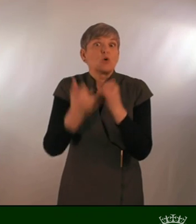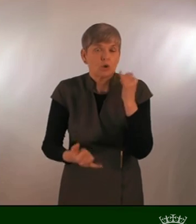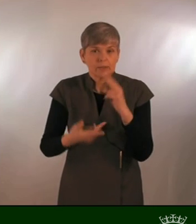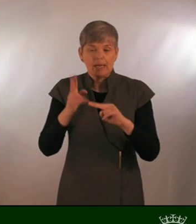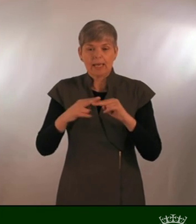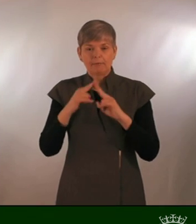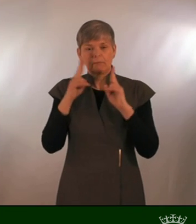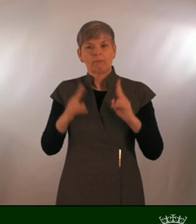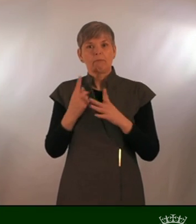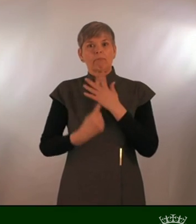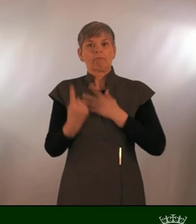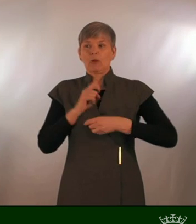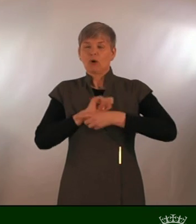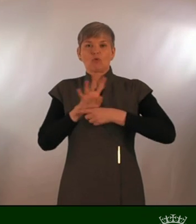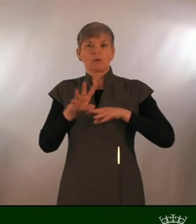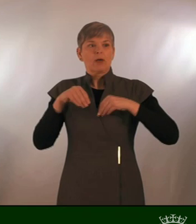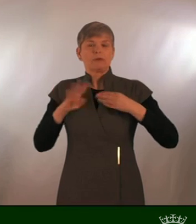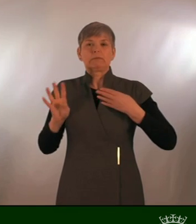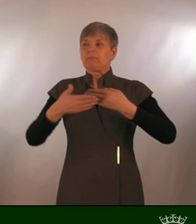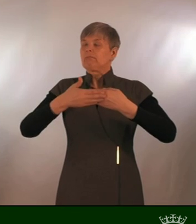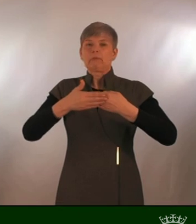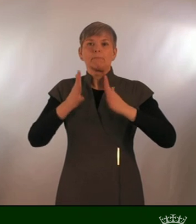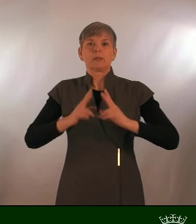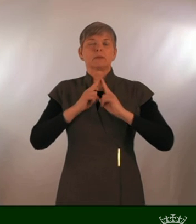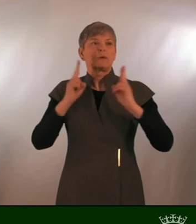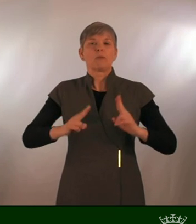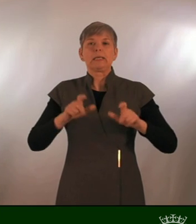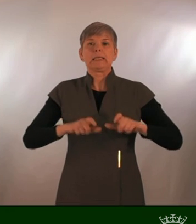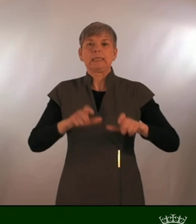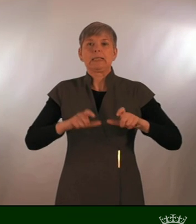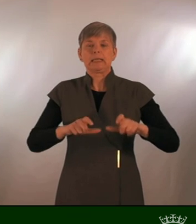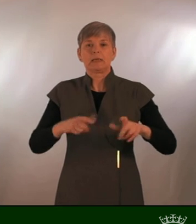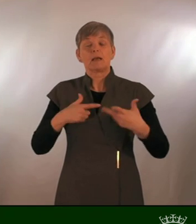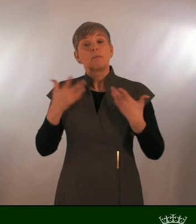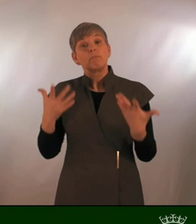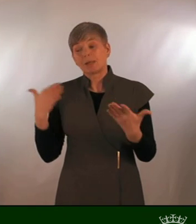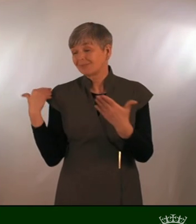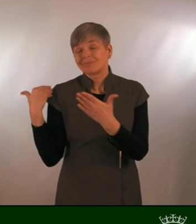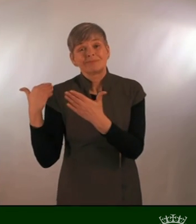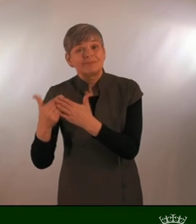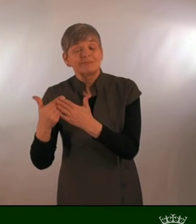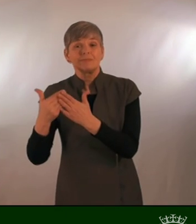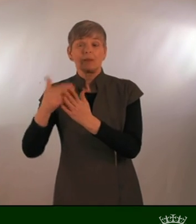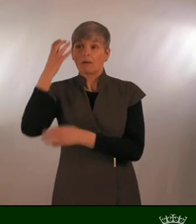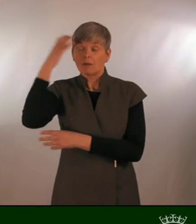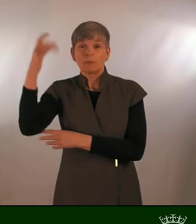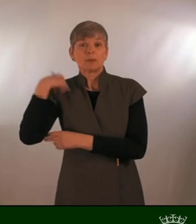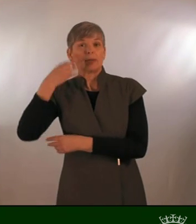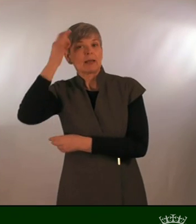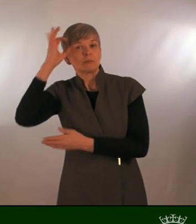Ten years of austerity has denied councils the funding they need to support victims of domestic abuse.